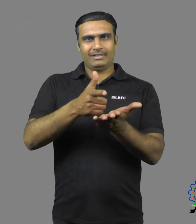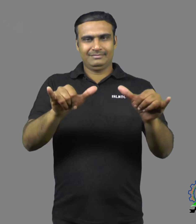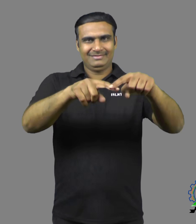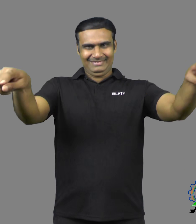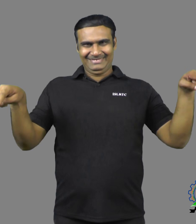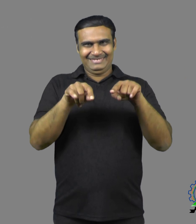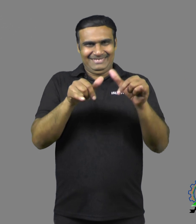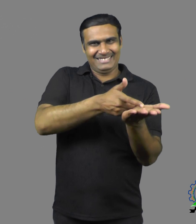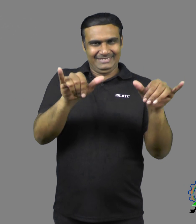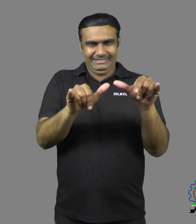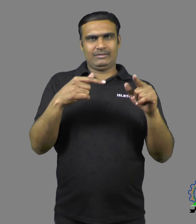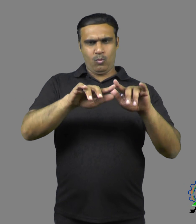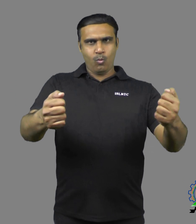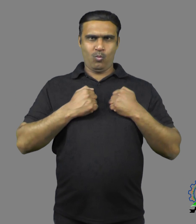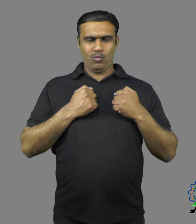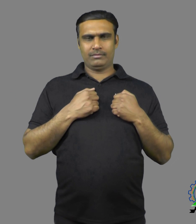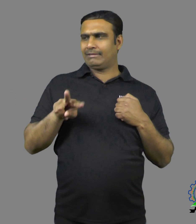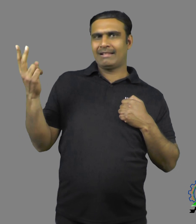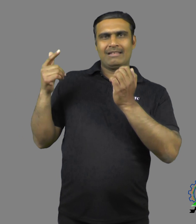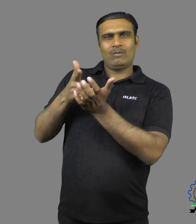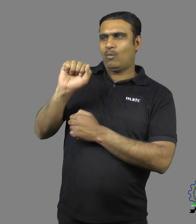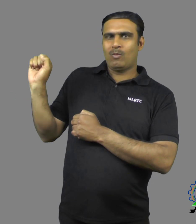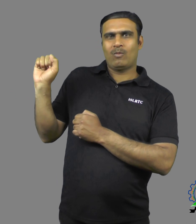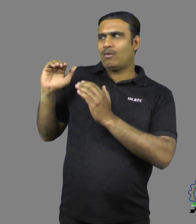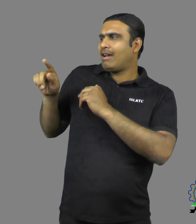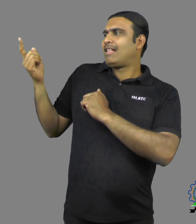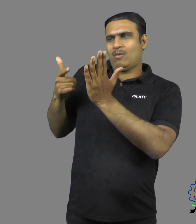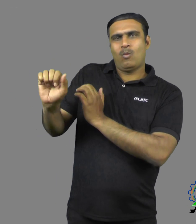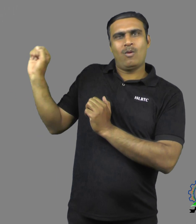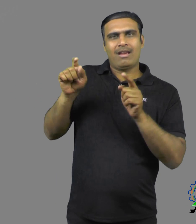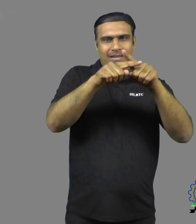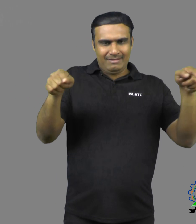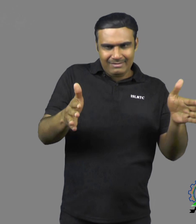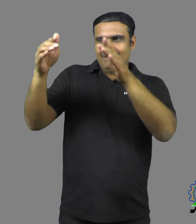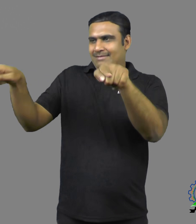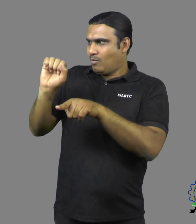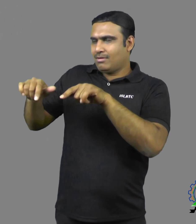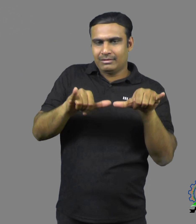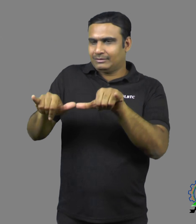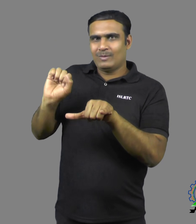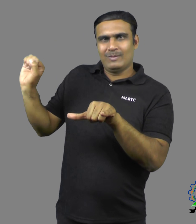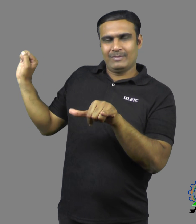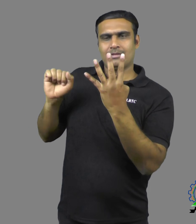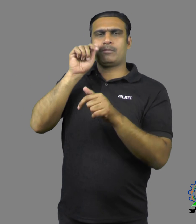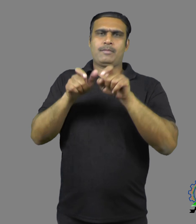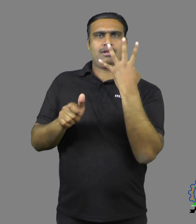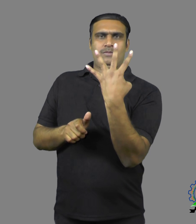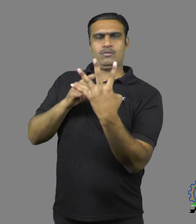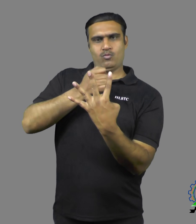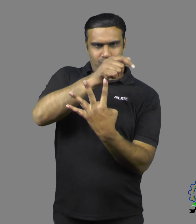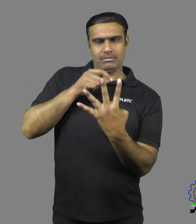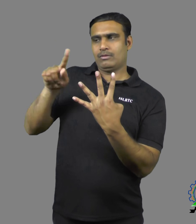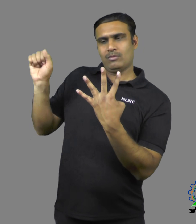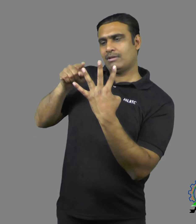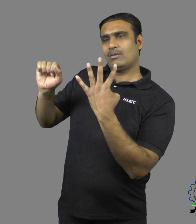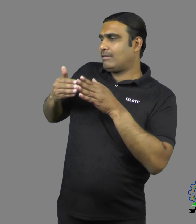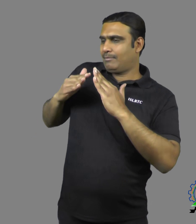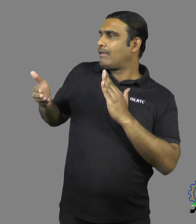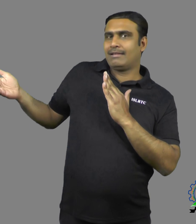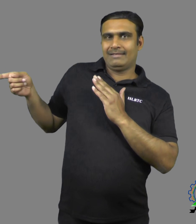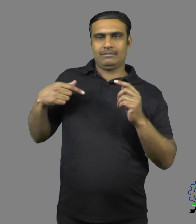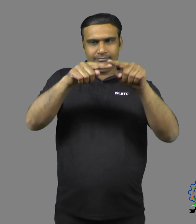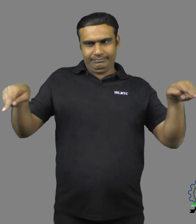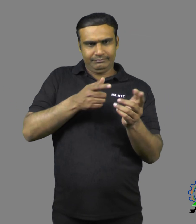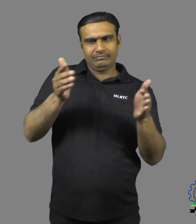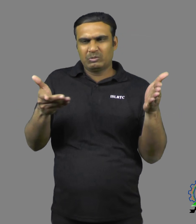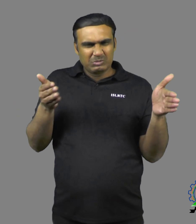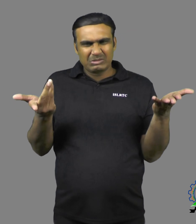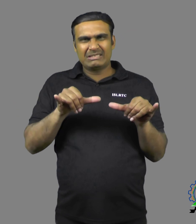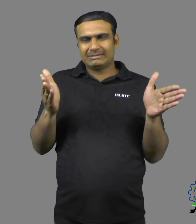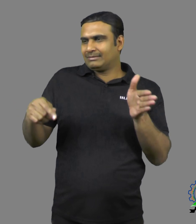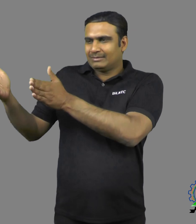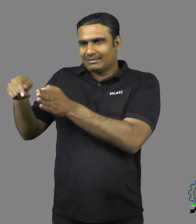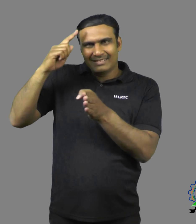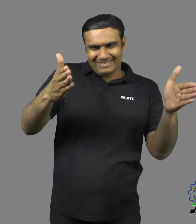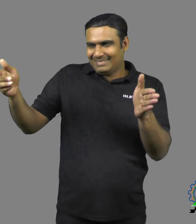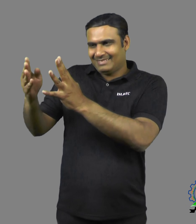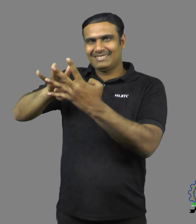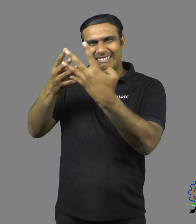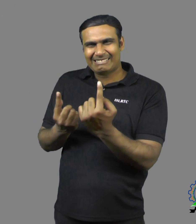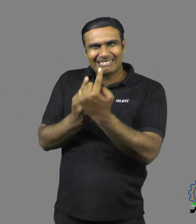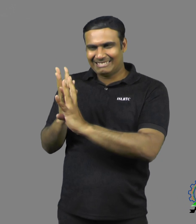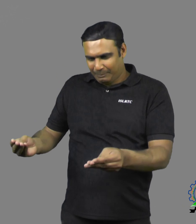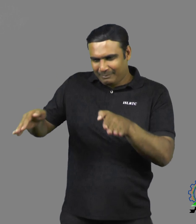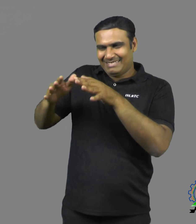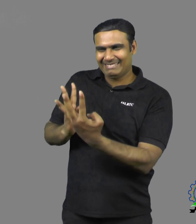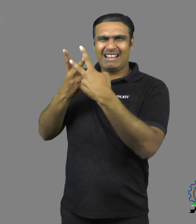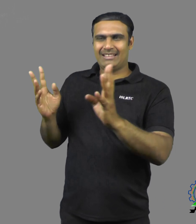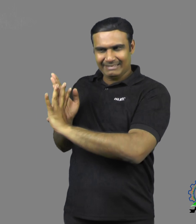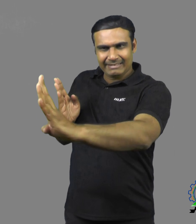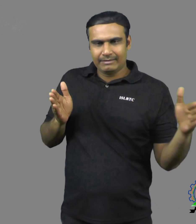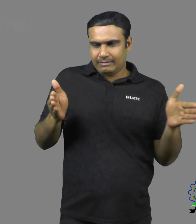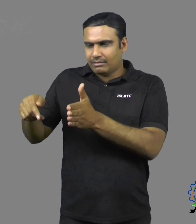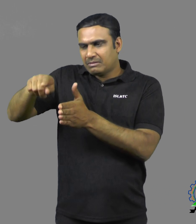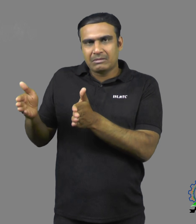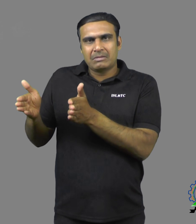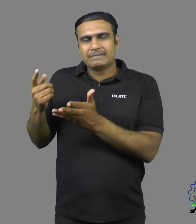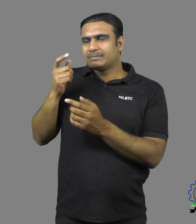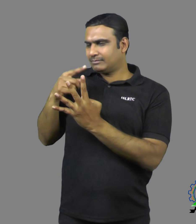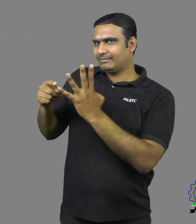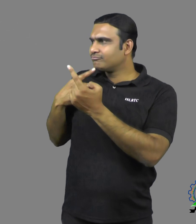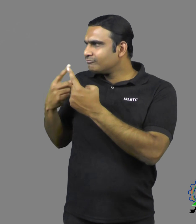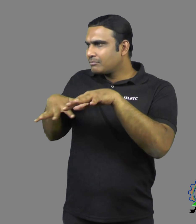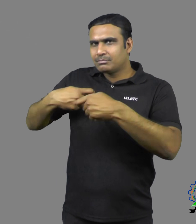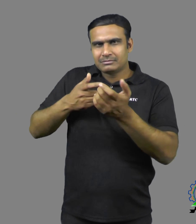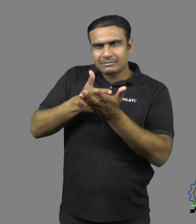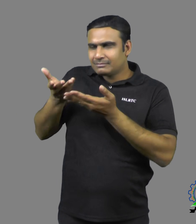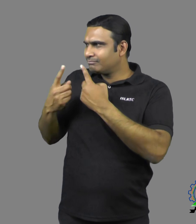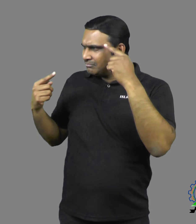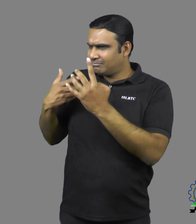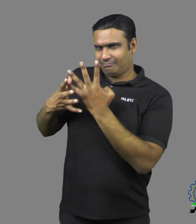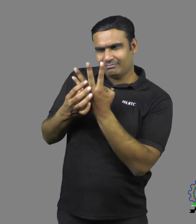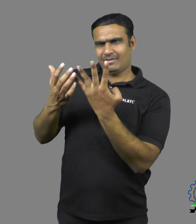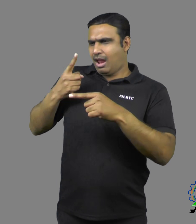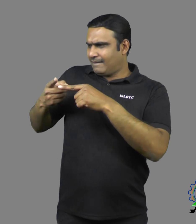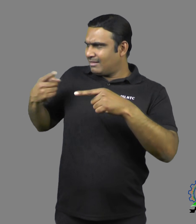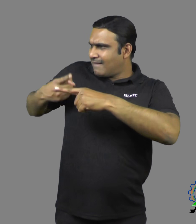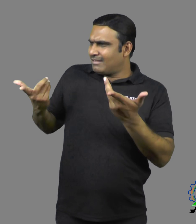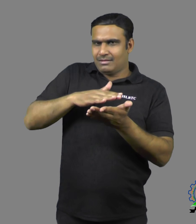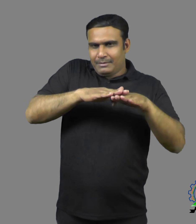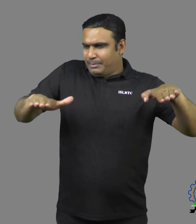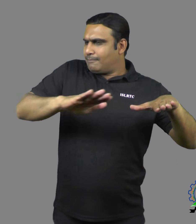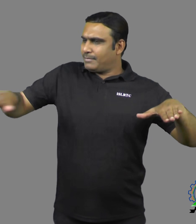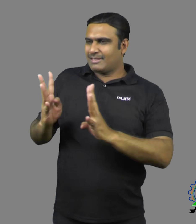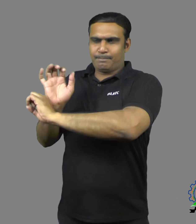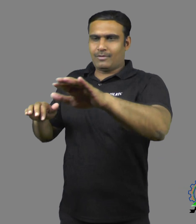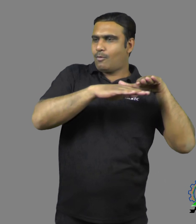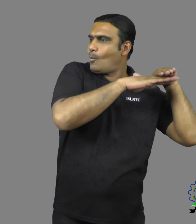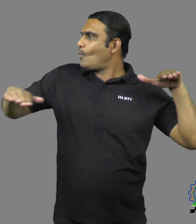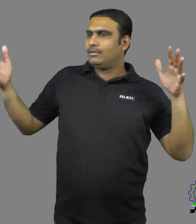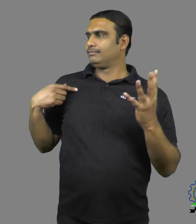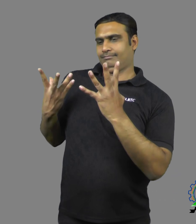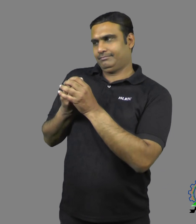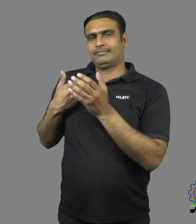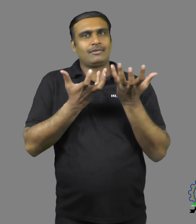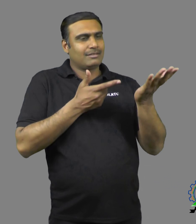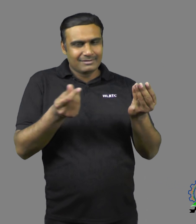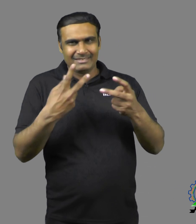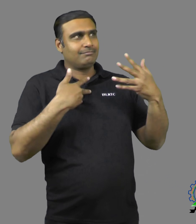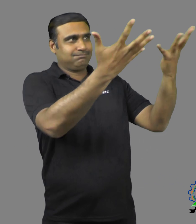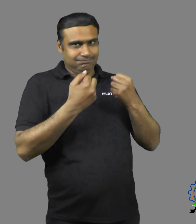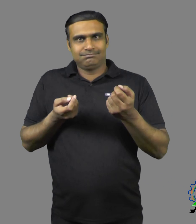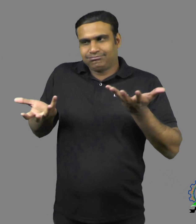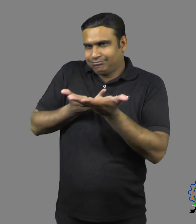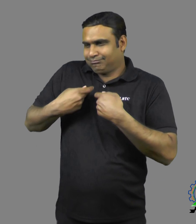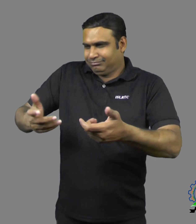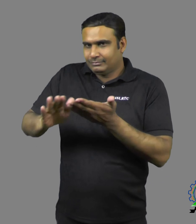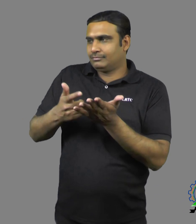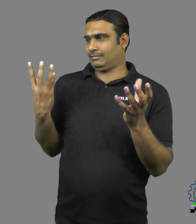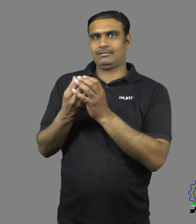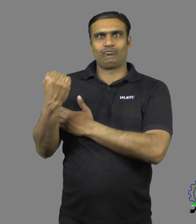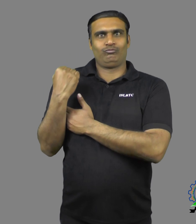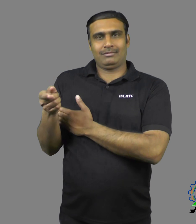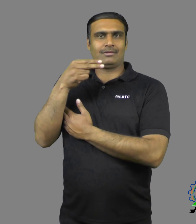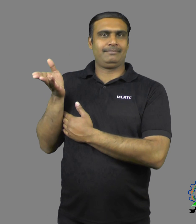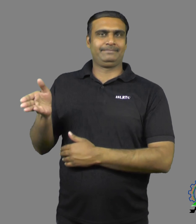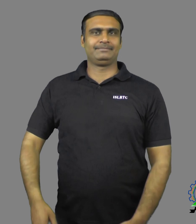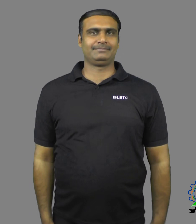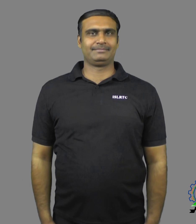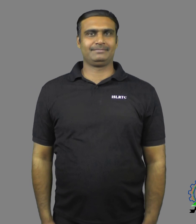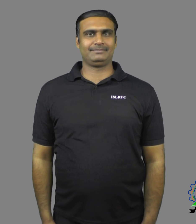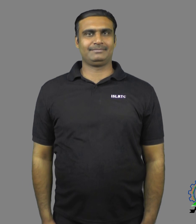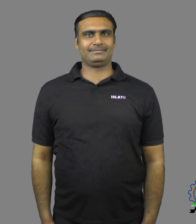Consolidation